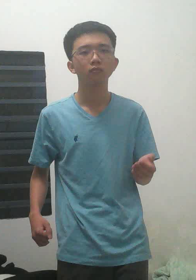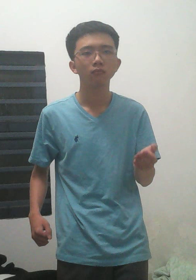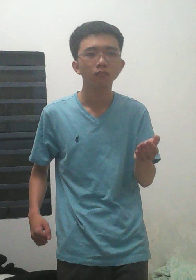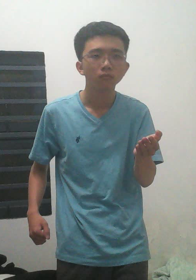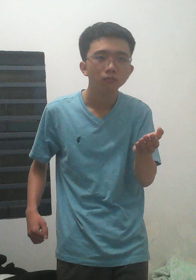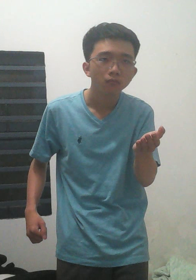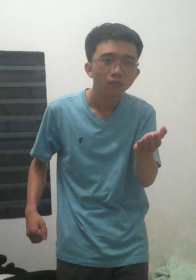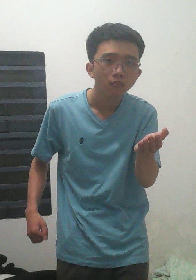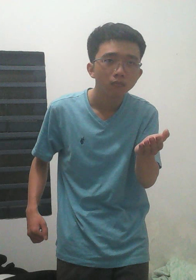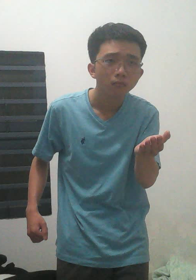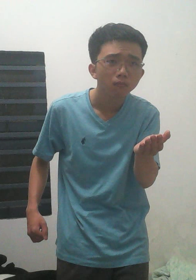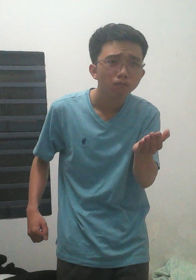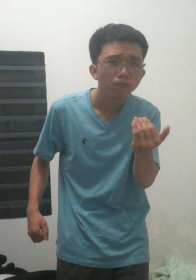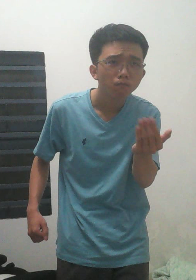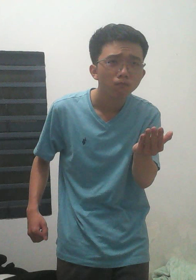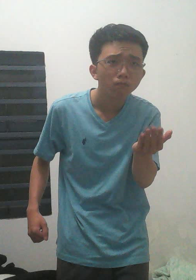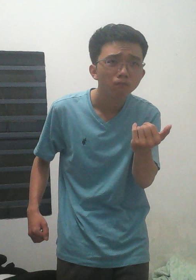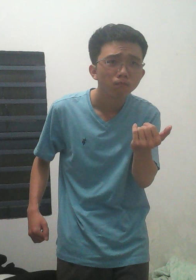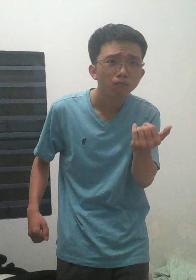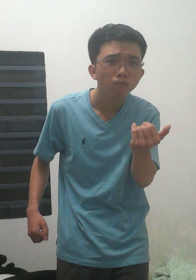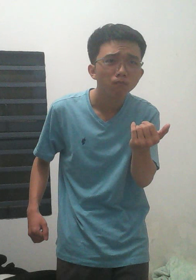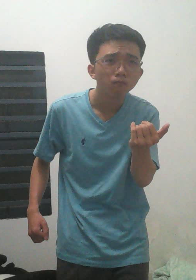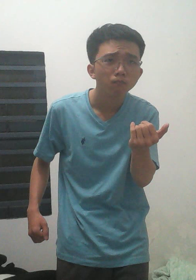yeu cau